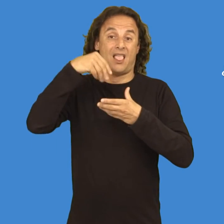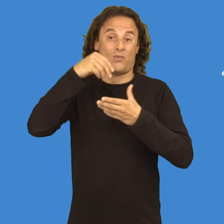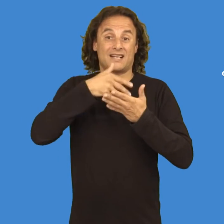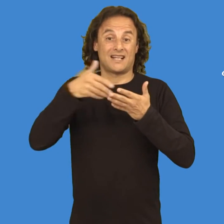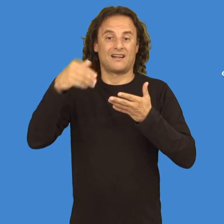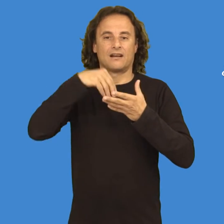sangre